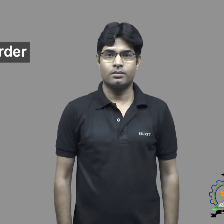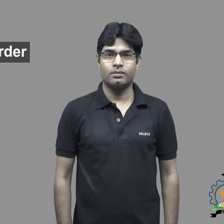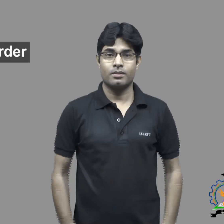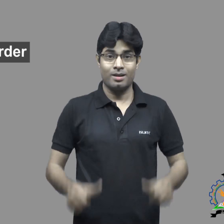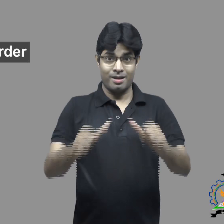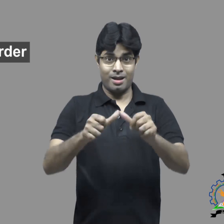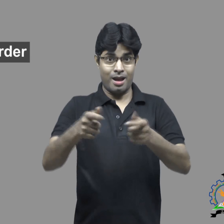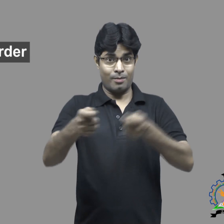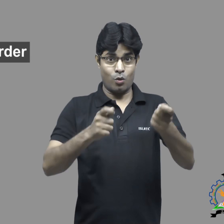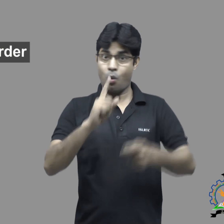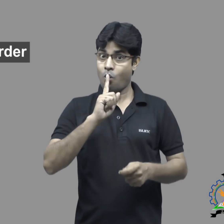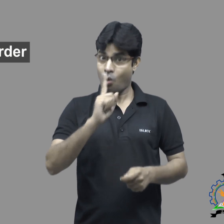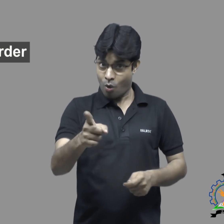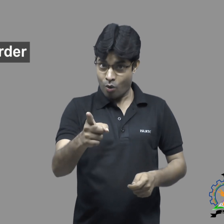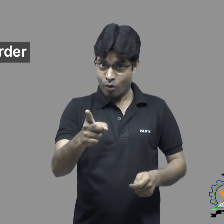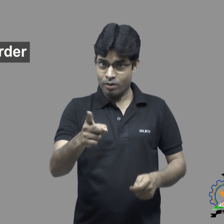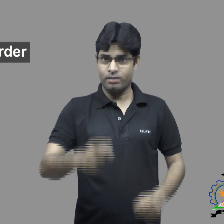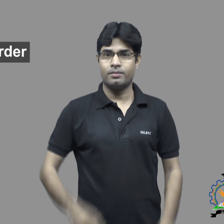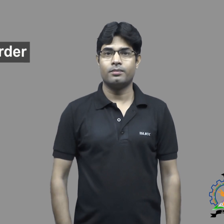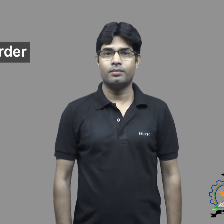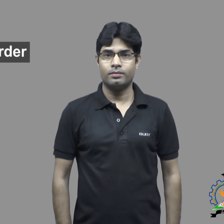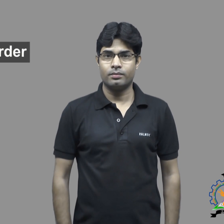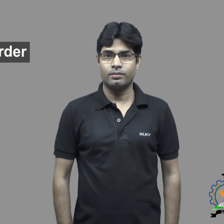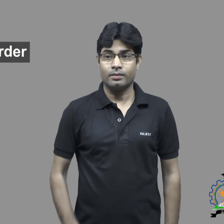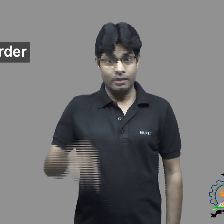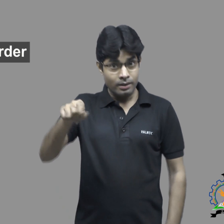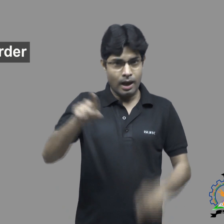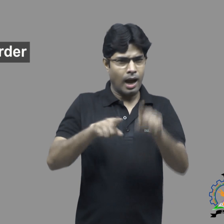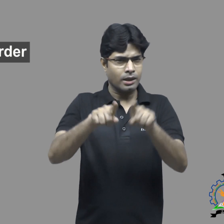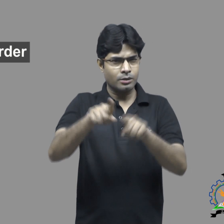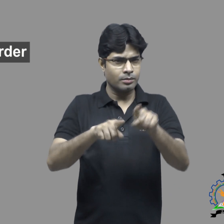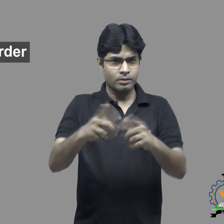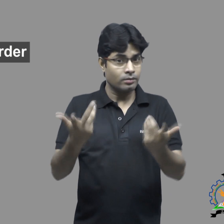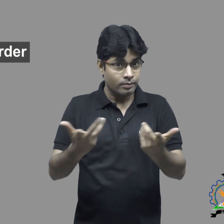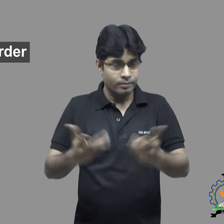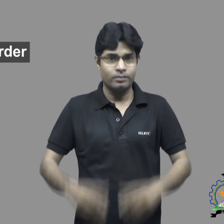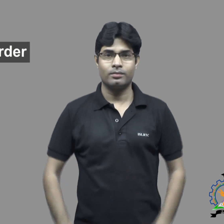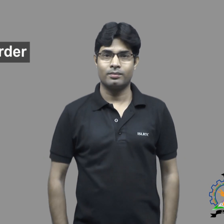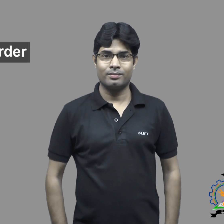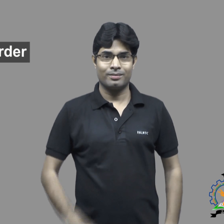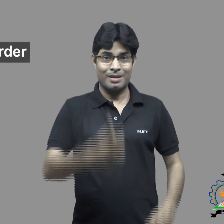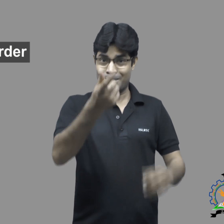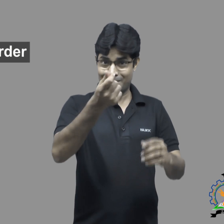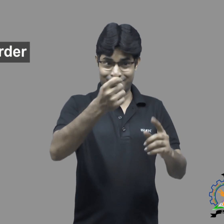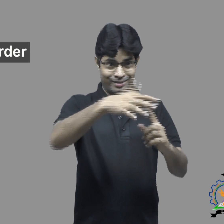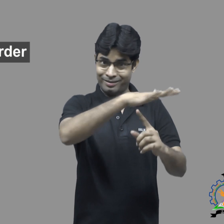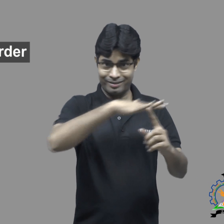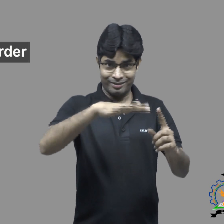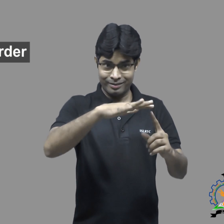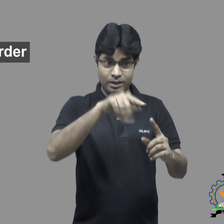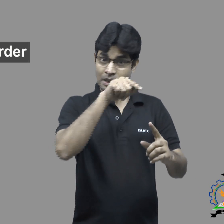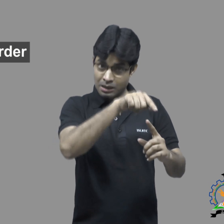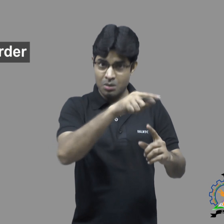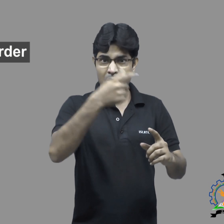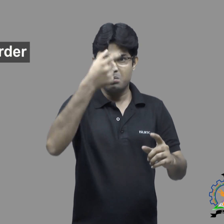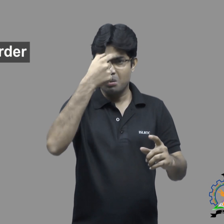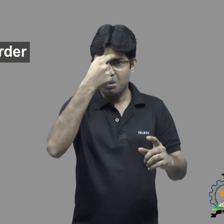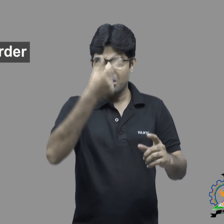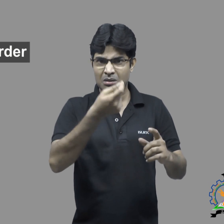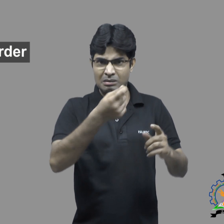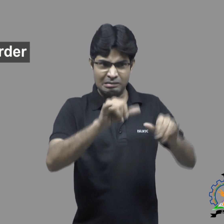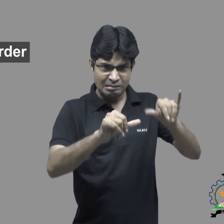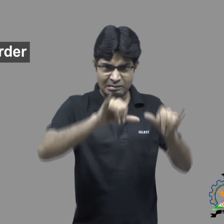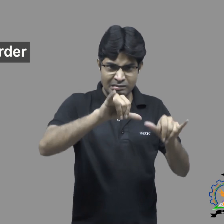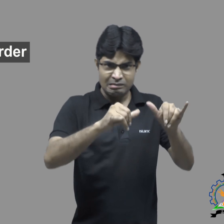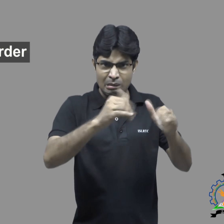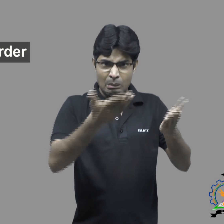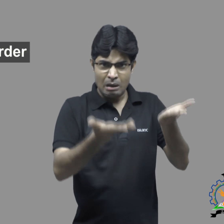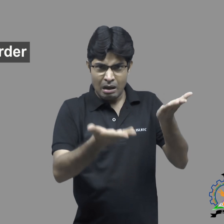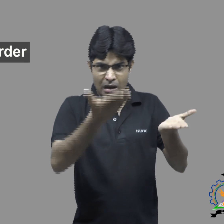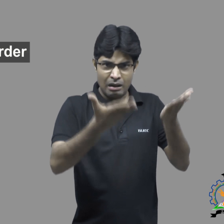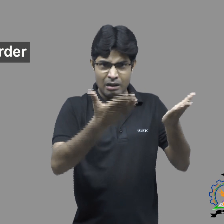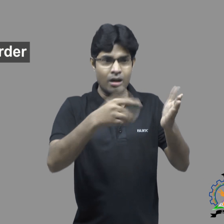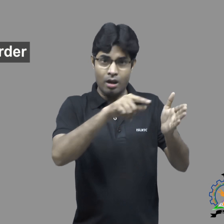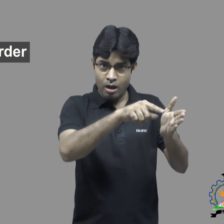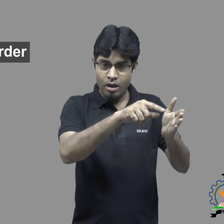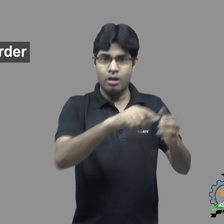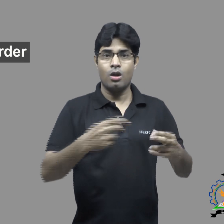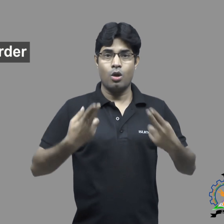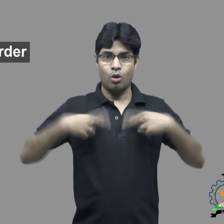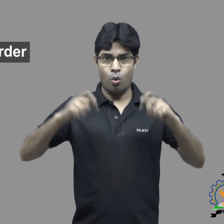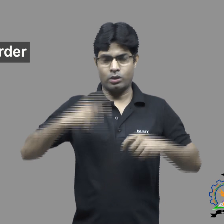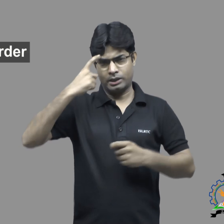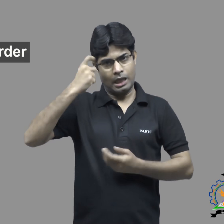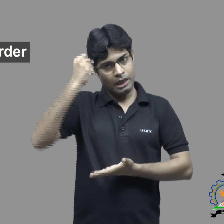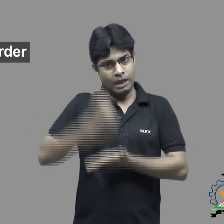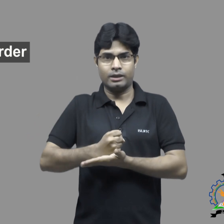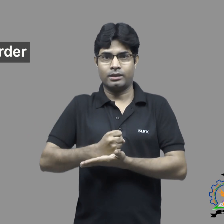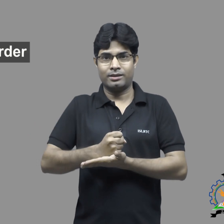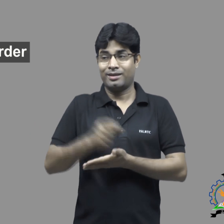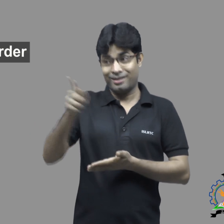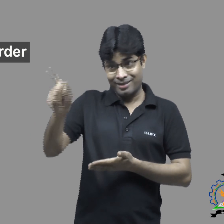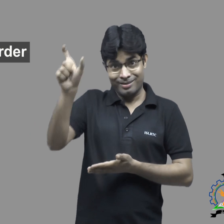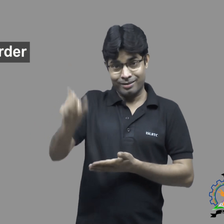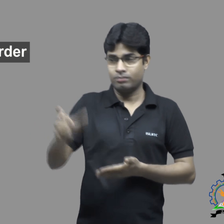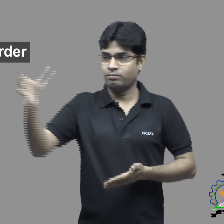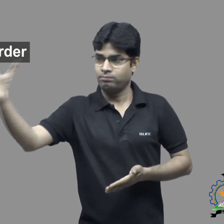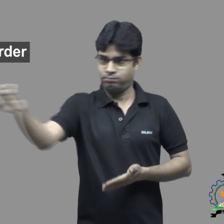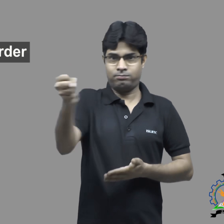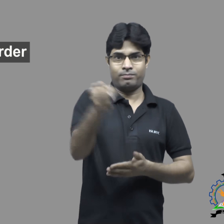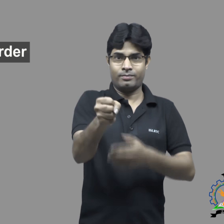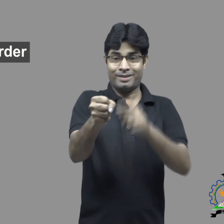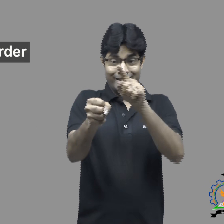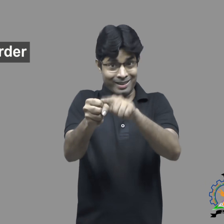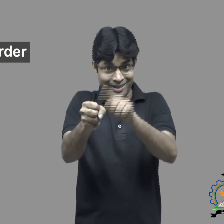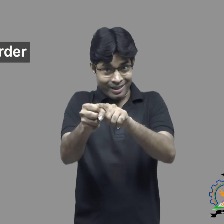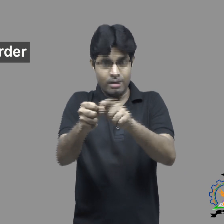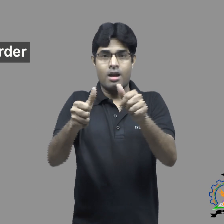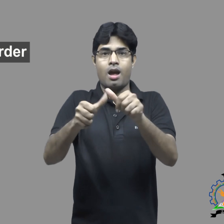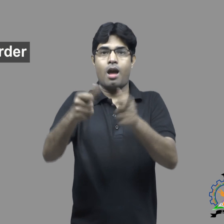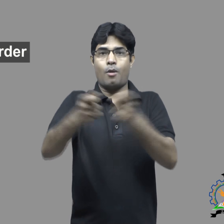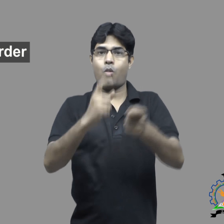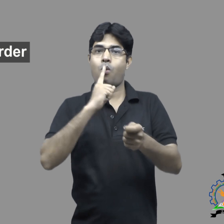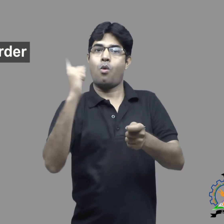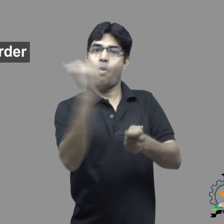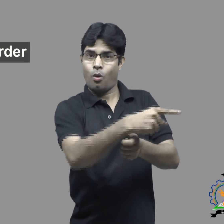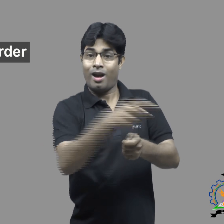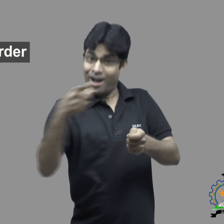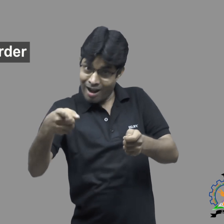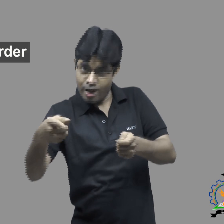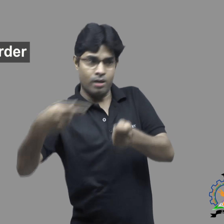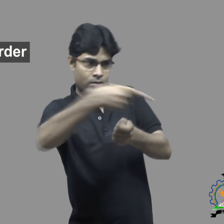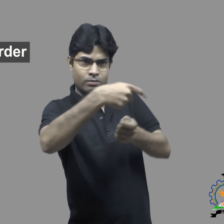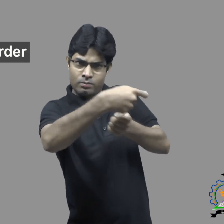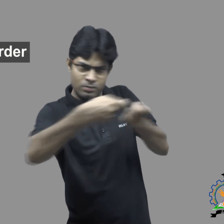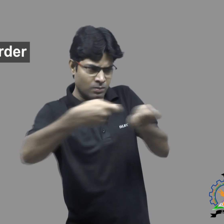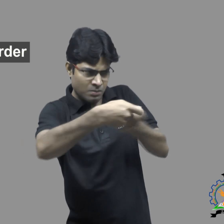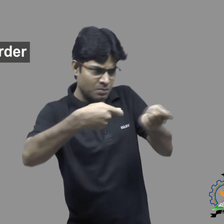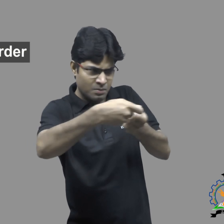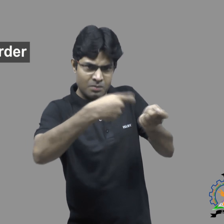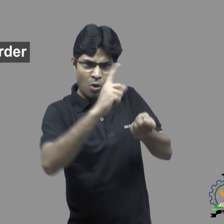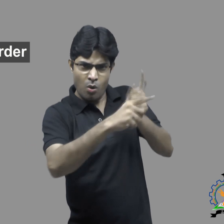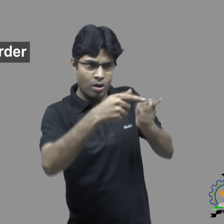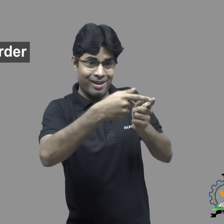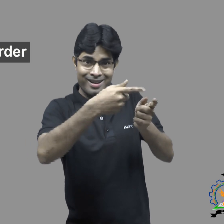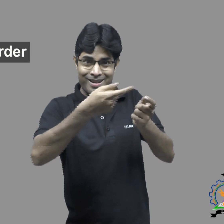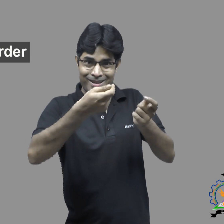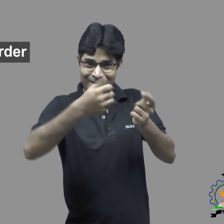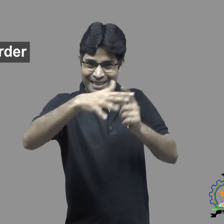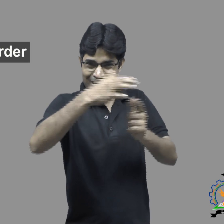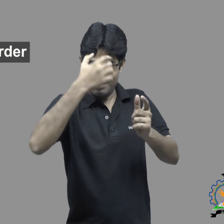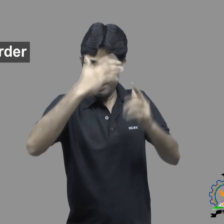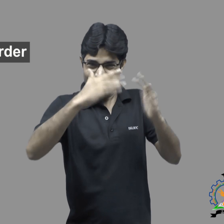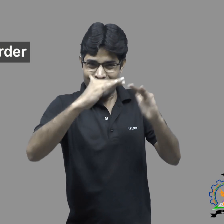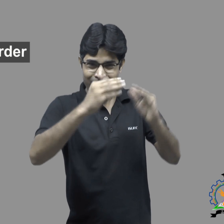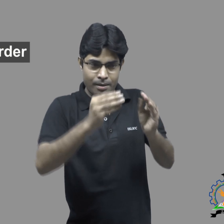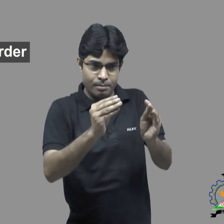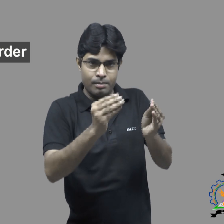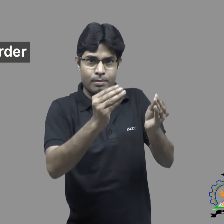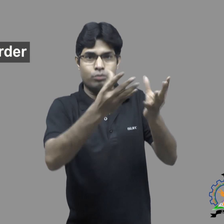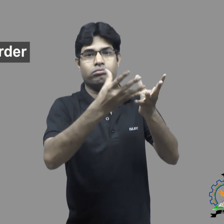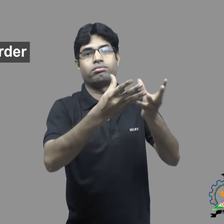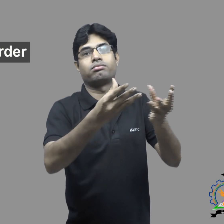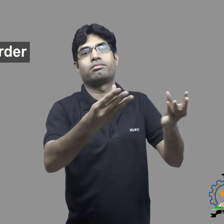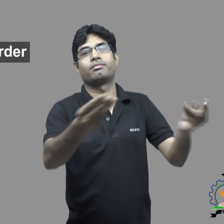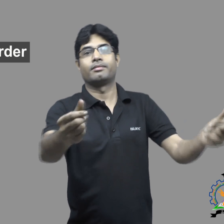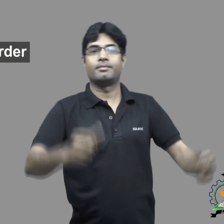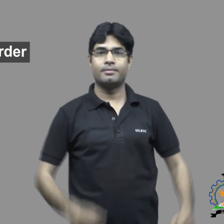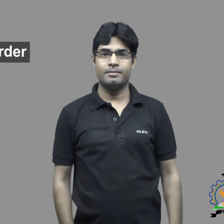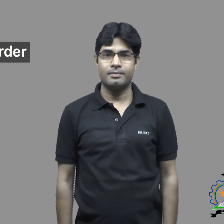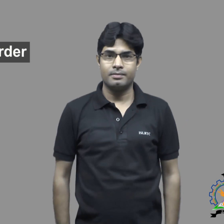Administrative Order